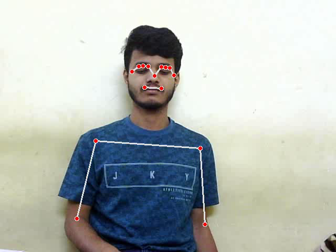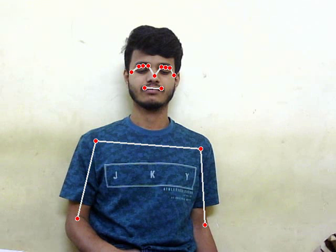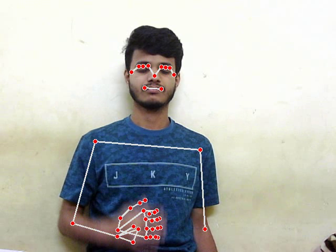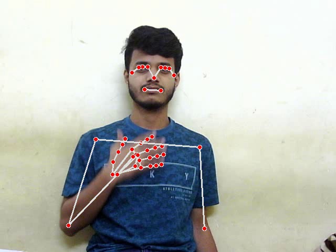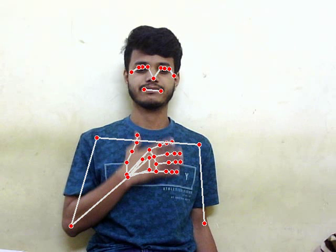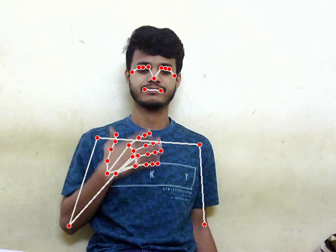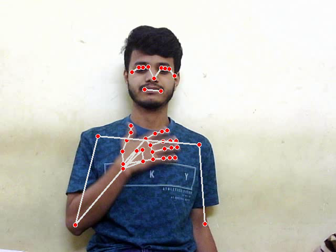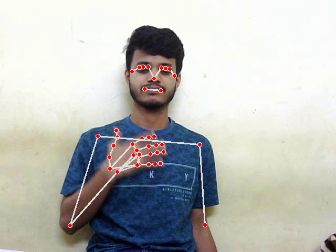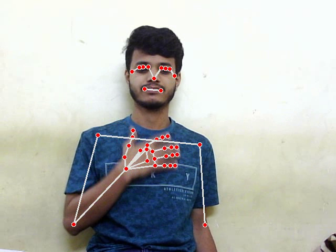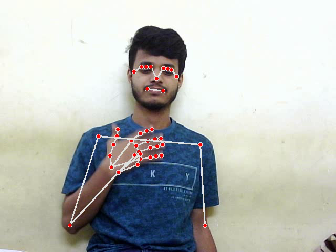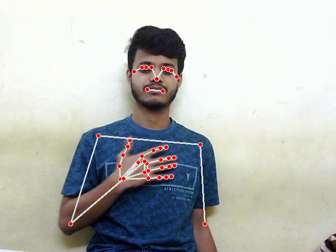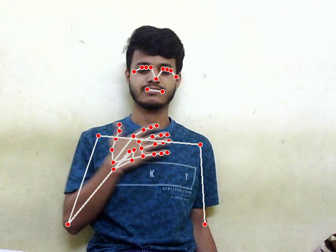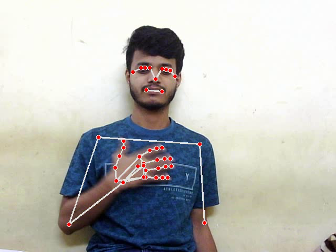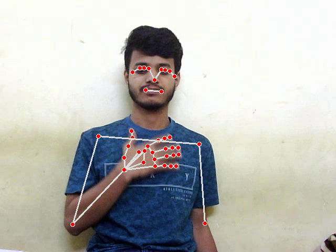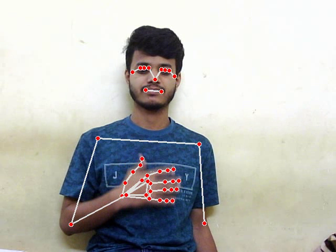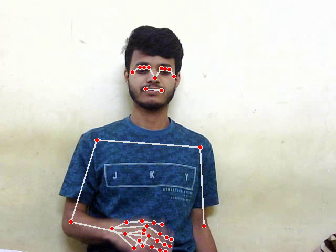please